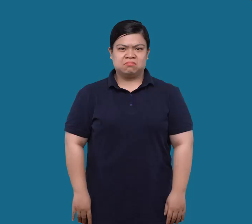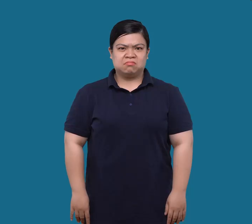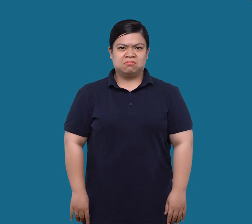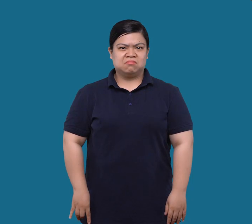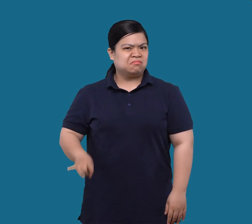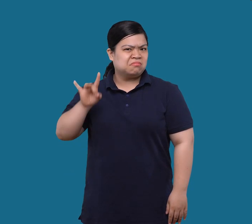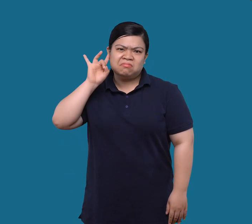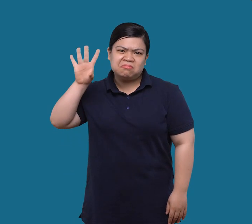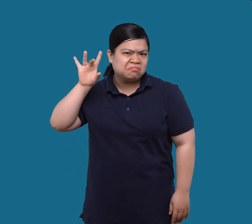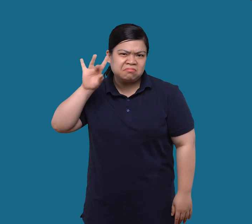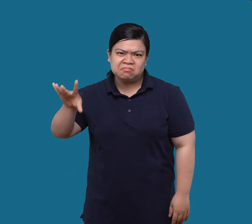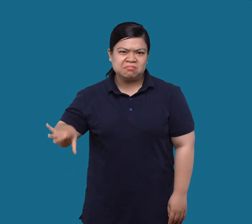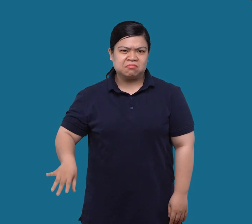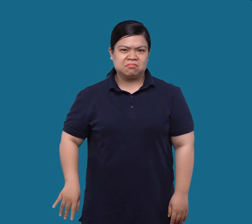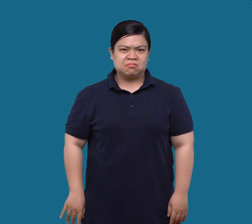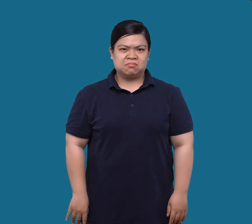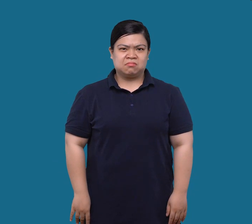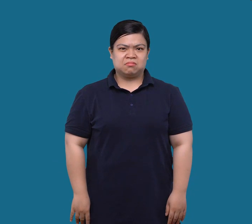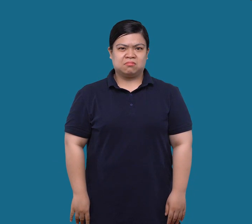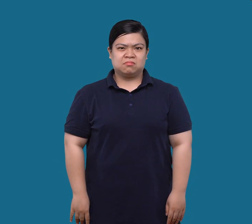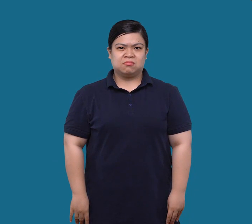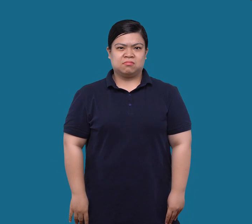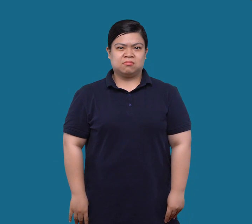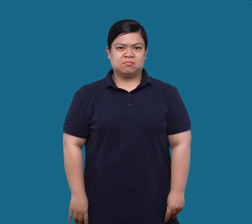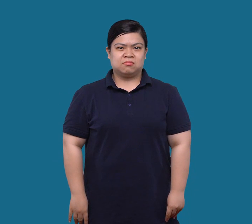không nghe lời